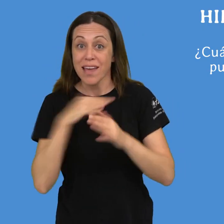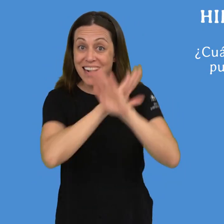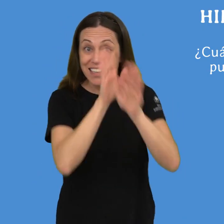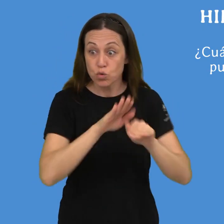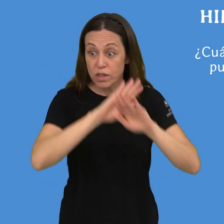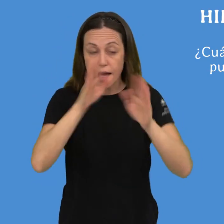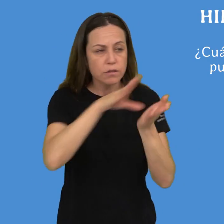resultado